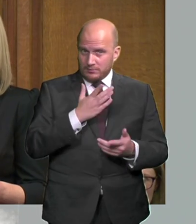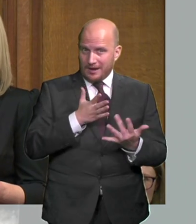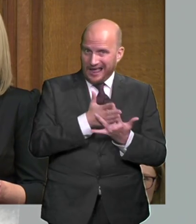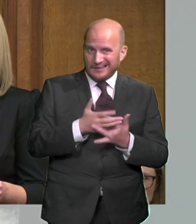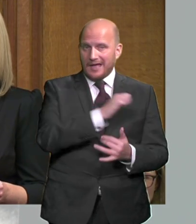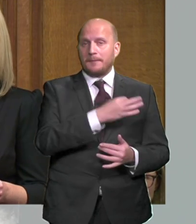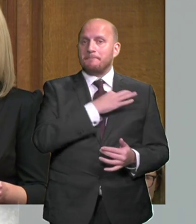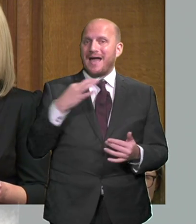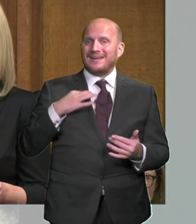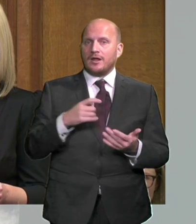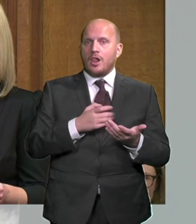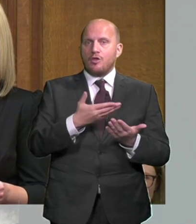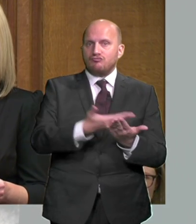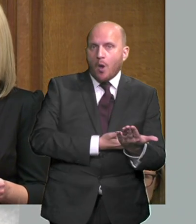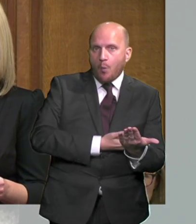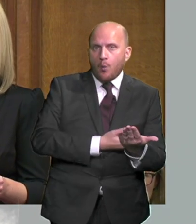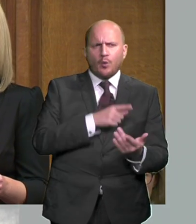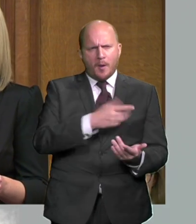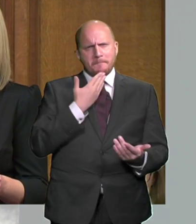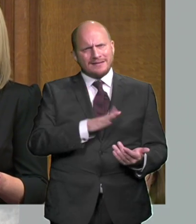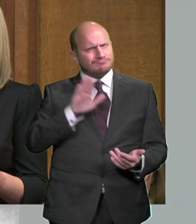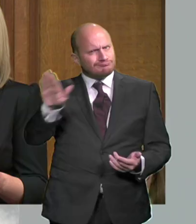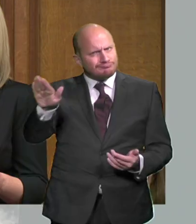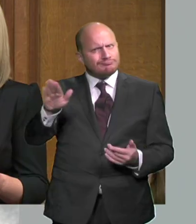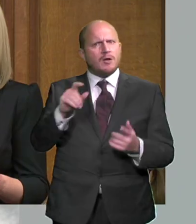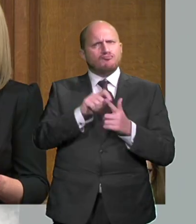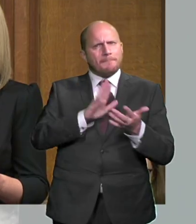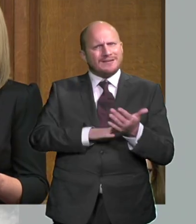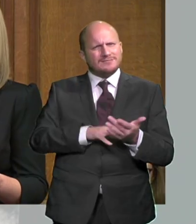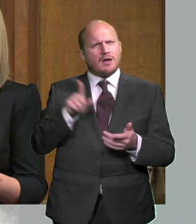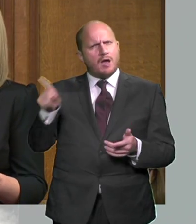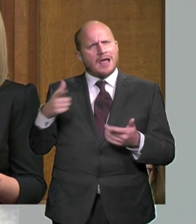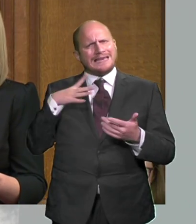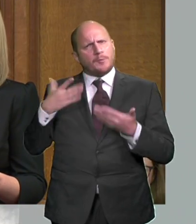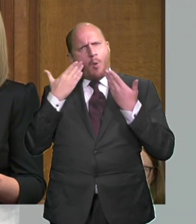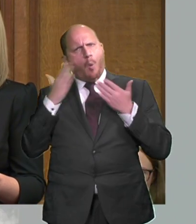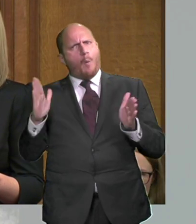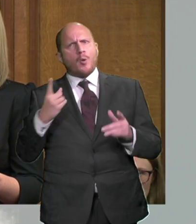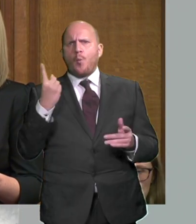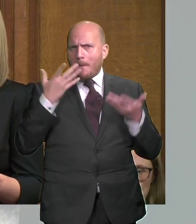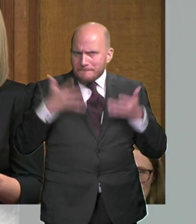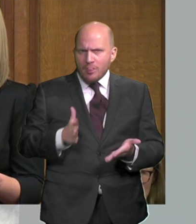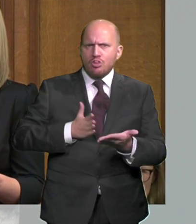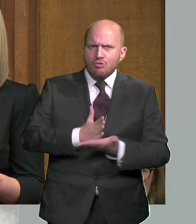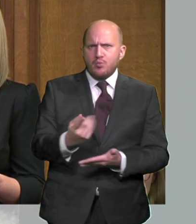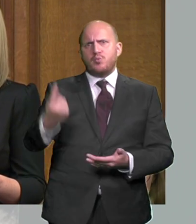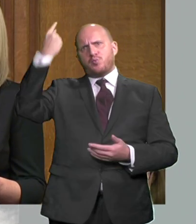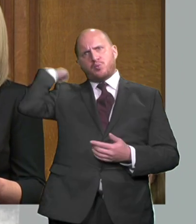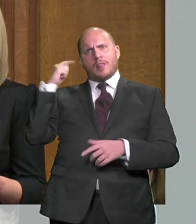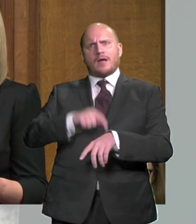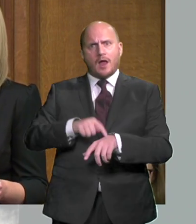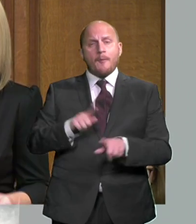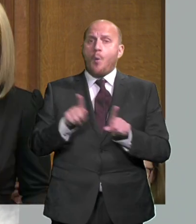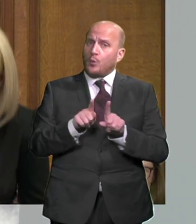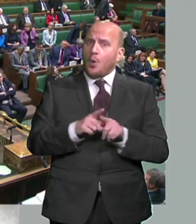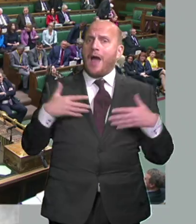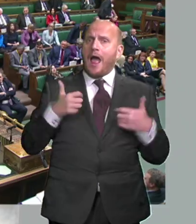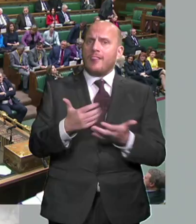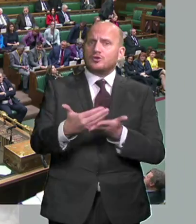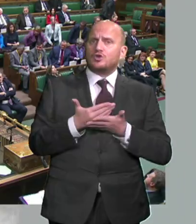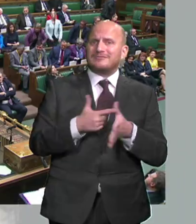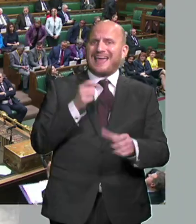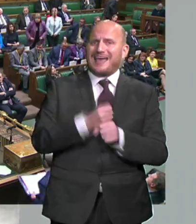Will he undertake to ask the Prime Minister to order that the medical files be opened to veterans and the UK Health Security Agency immediately?